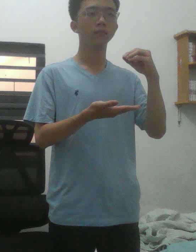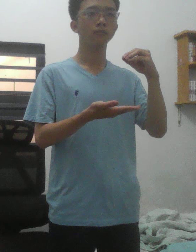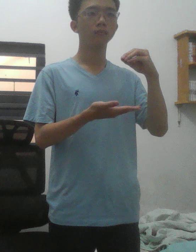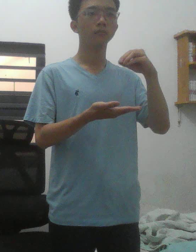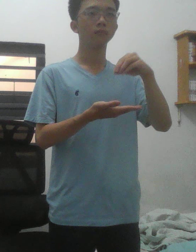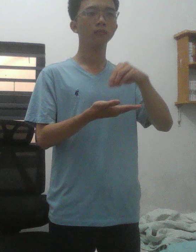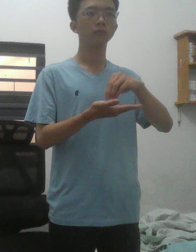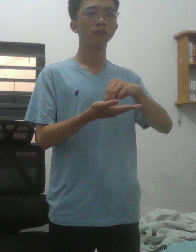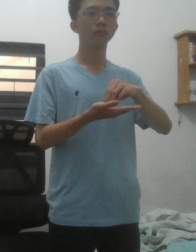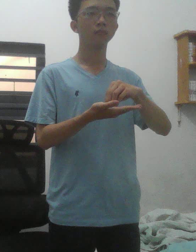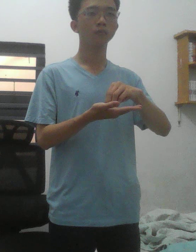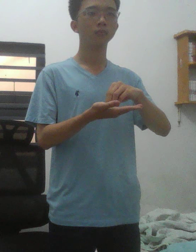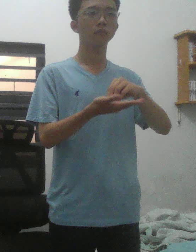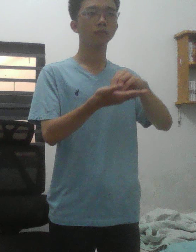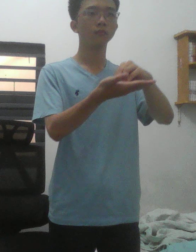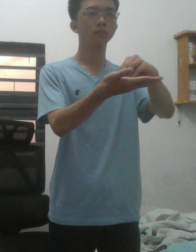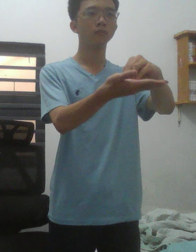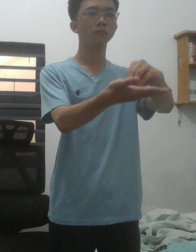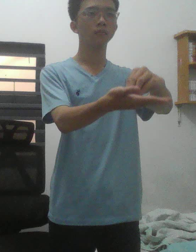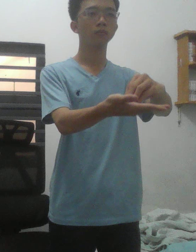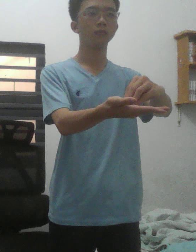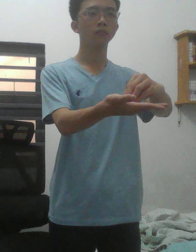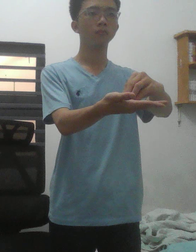san pham